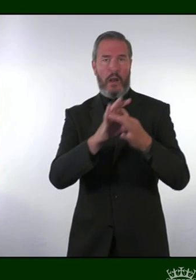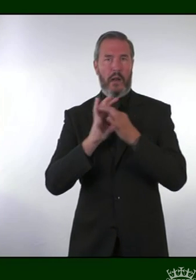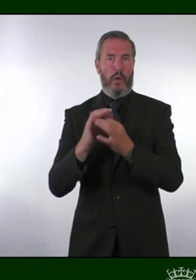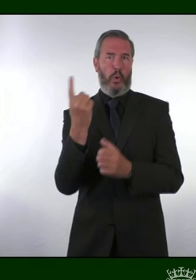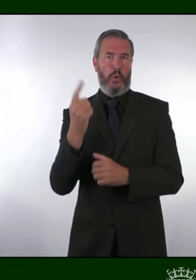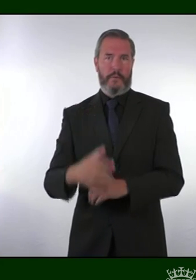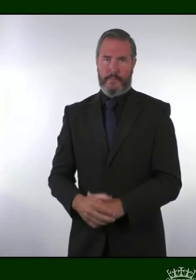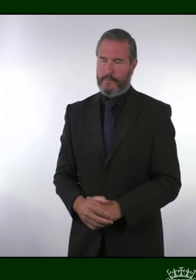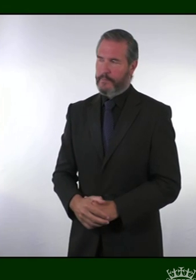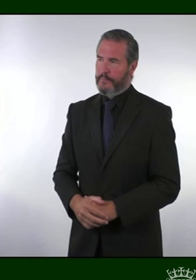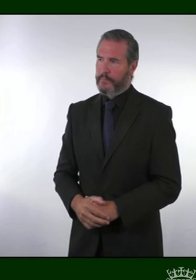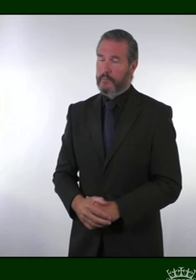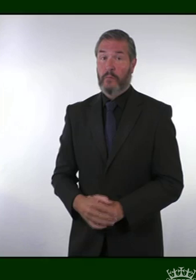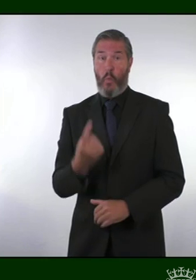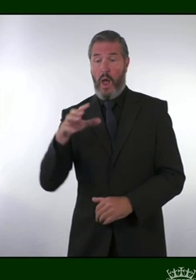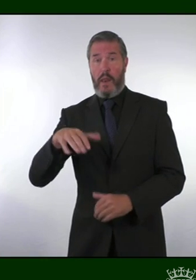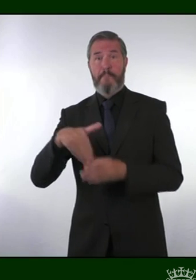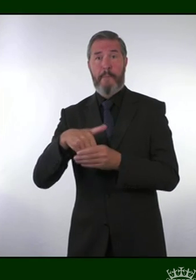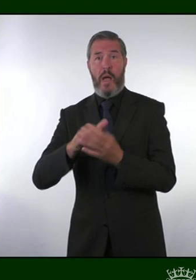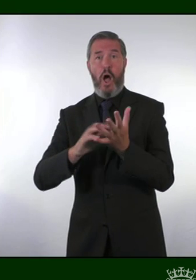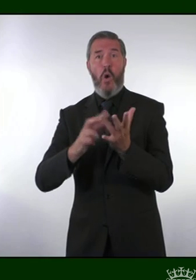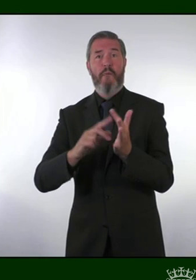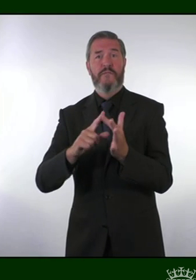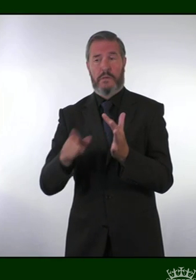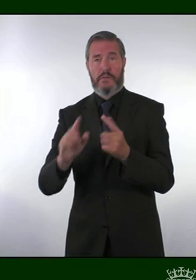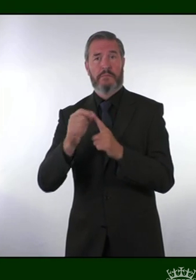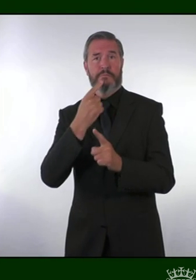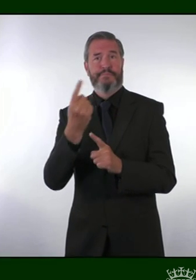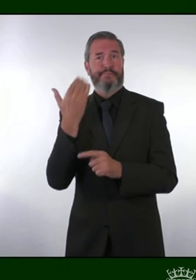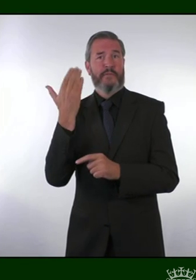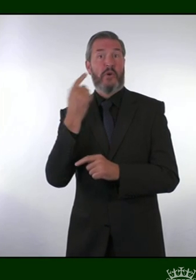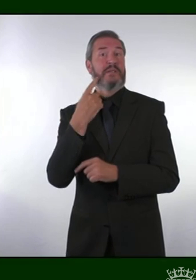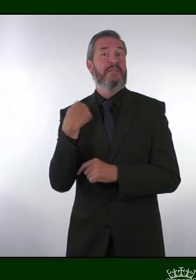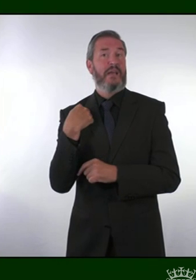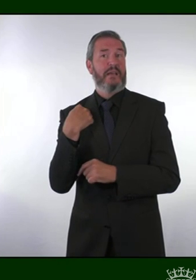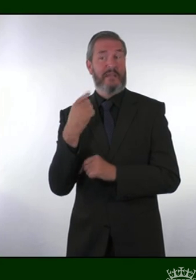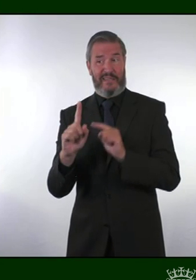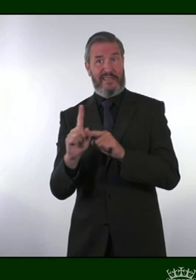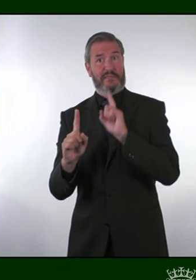My honourable Friend the Member for Hove made precisely that point yesterday.